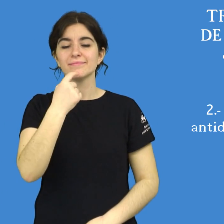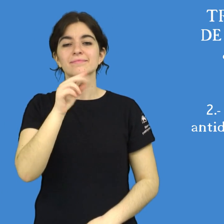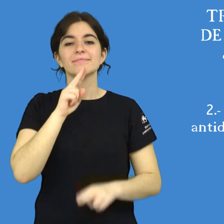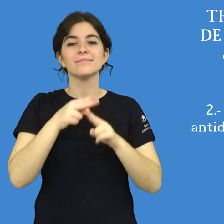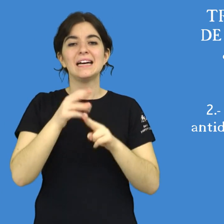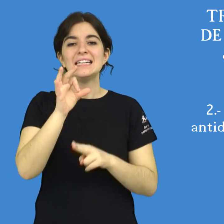nombre